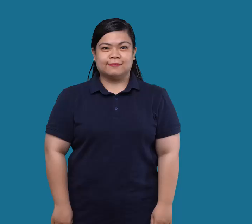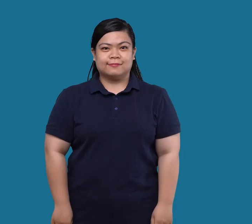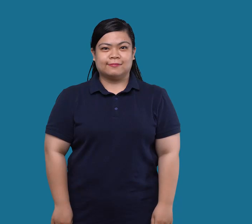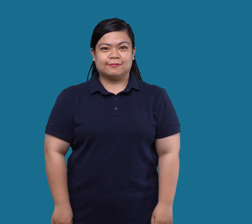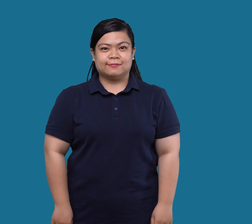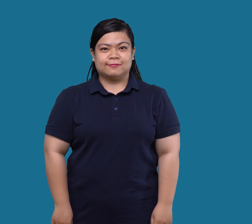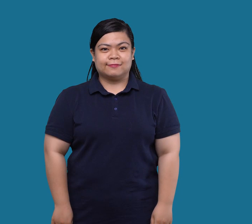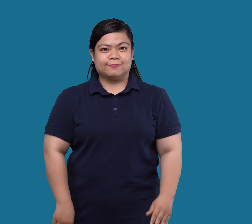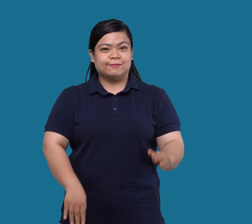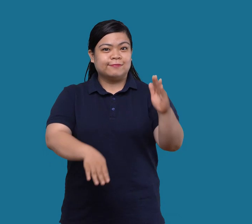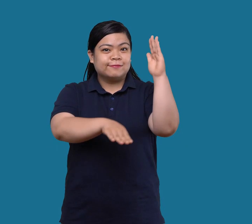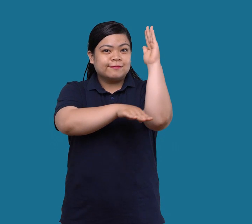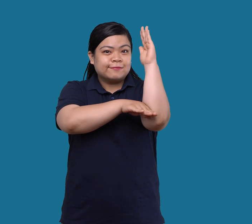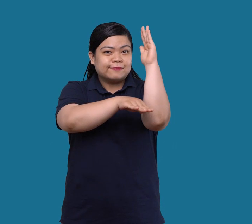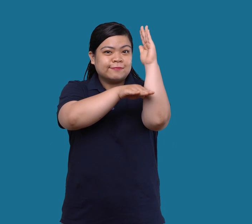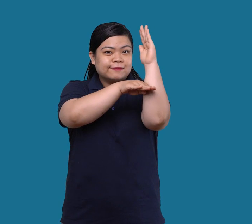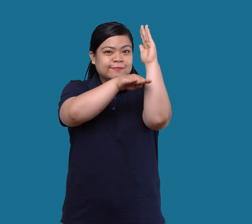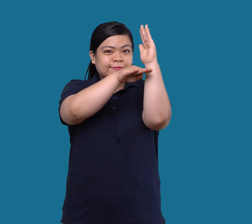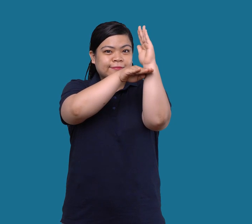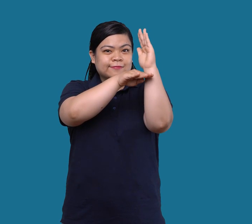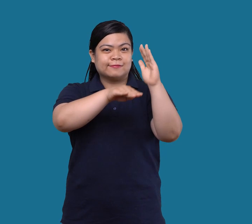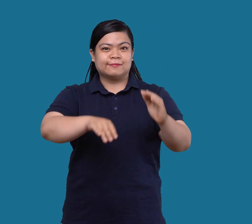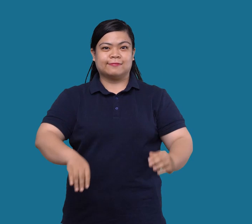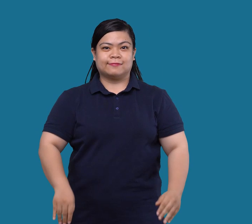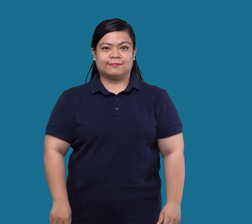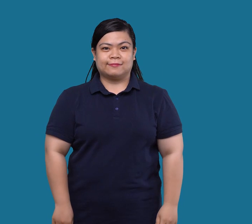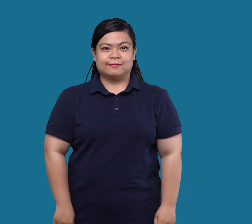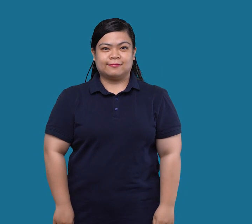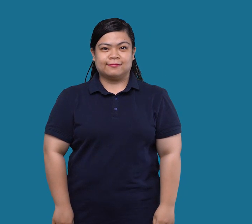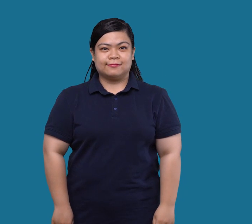lầu (tầng)